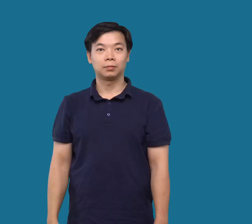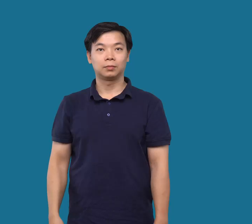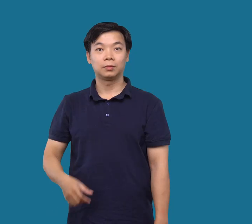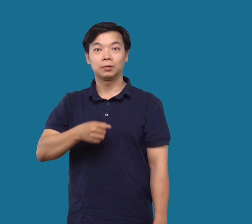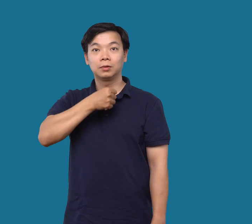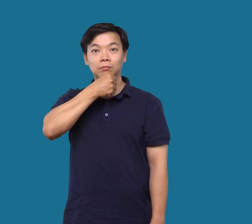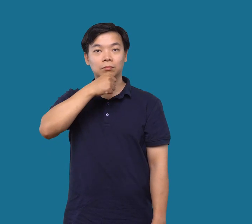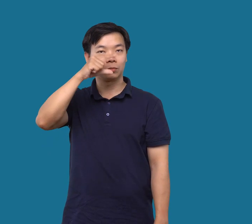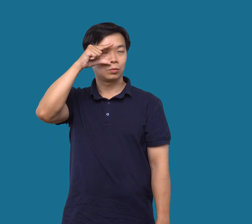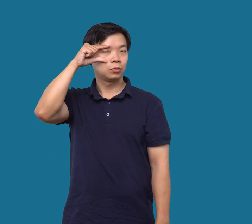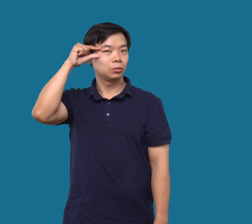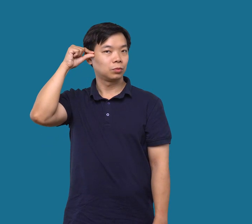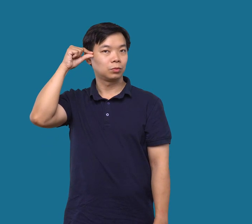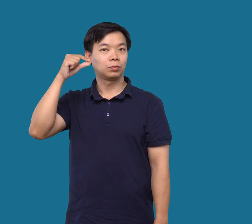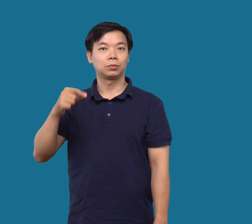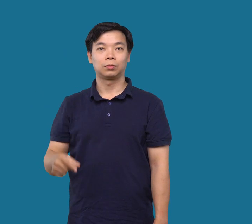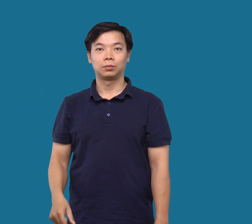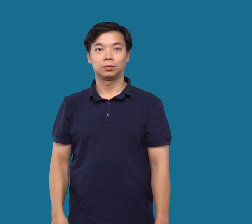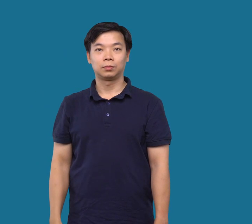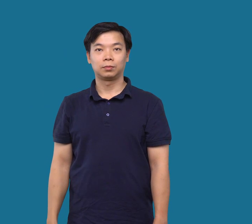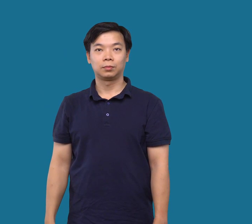ông nội